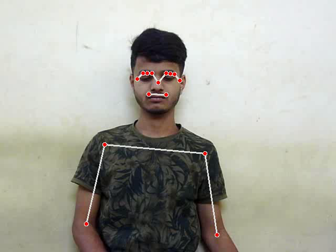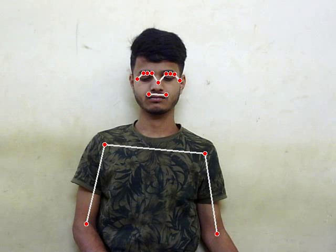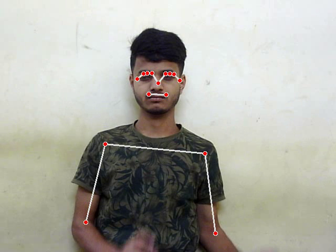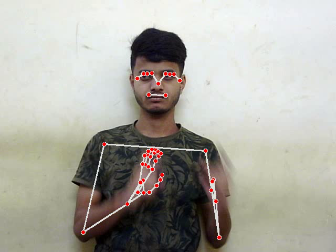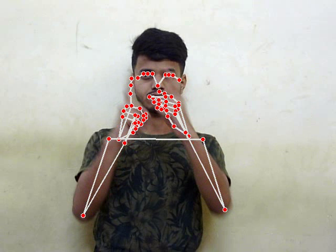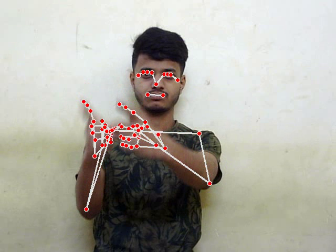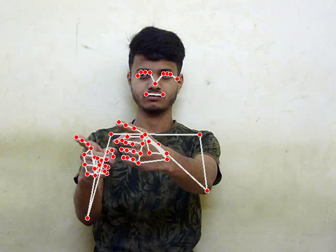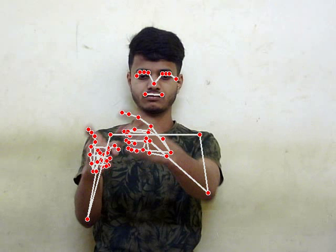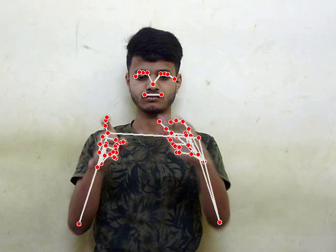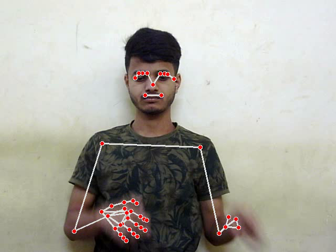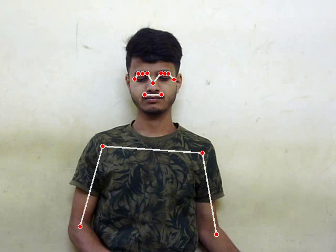go